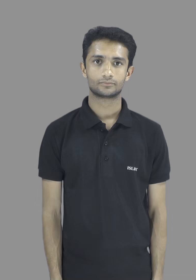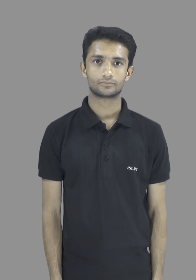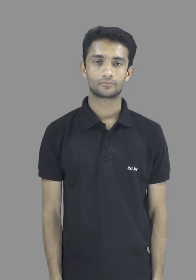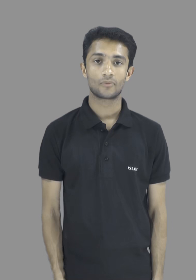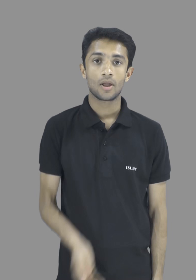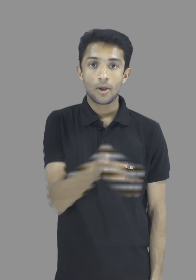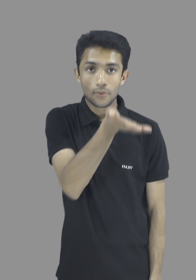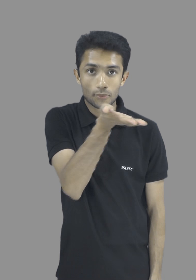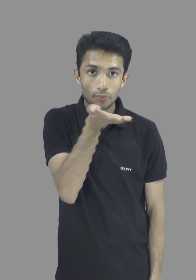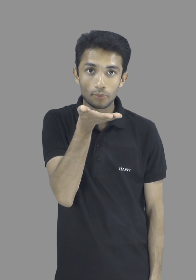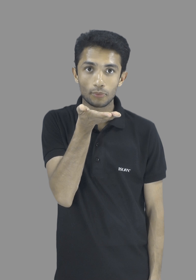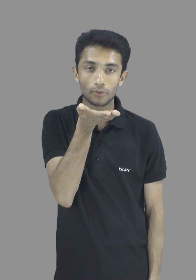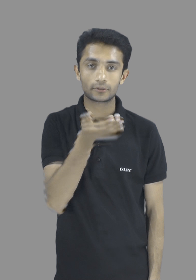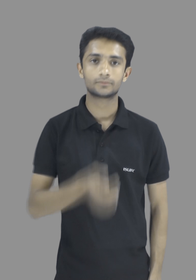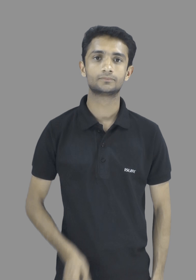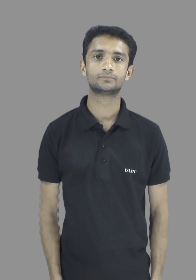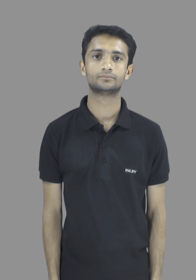Air